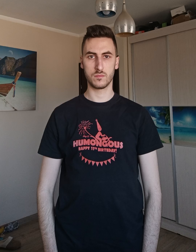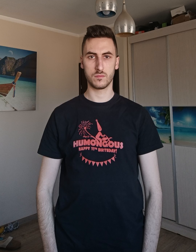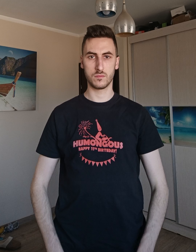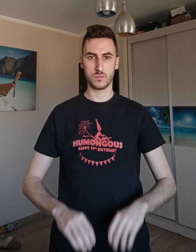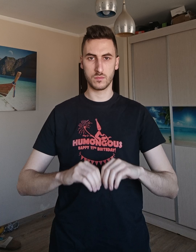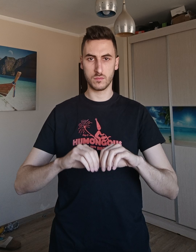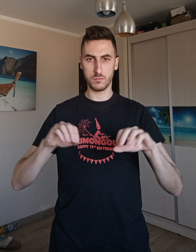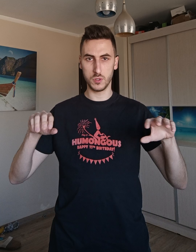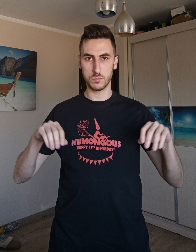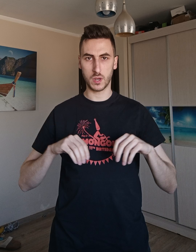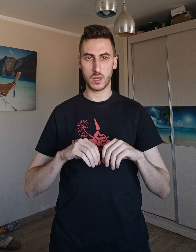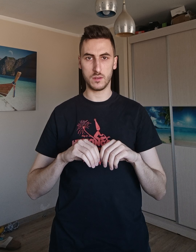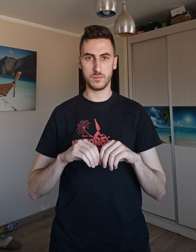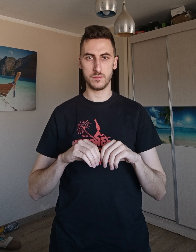משפחה